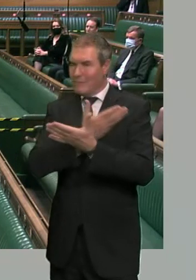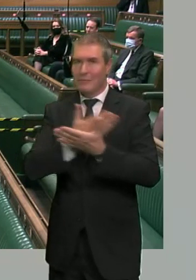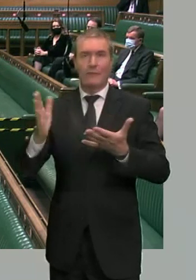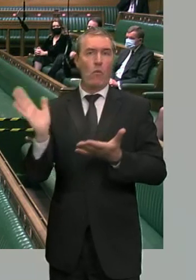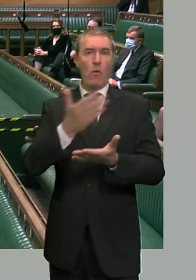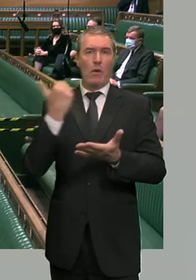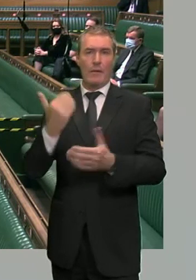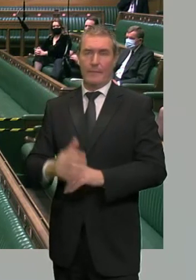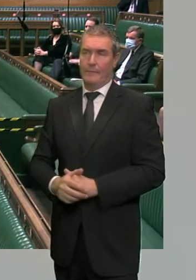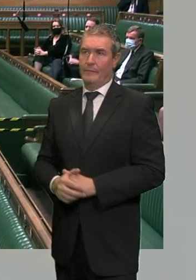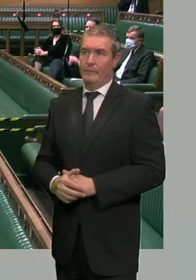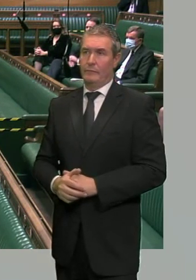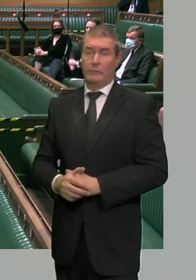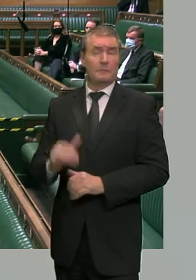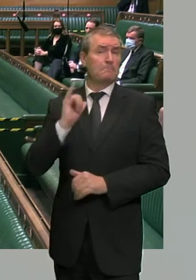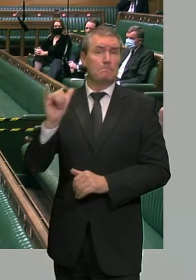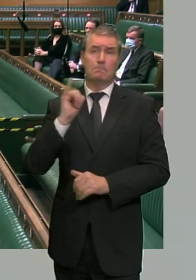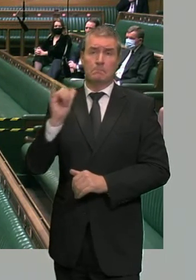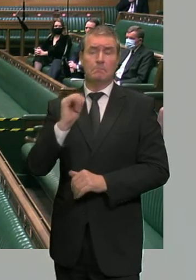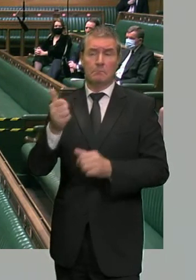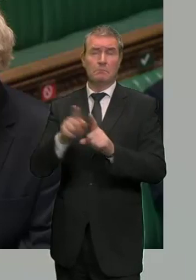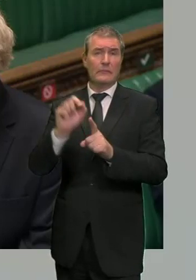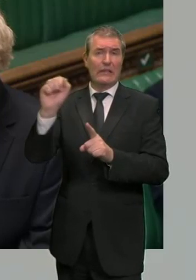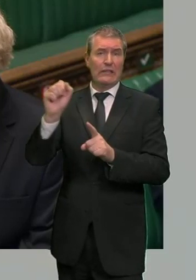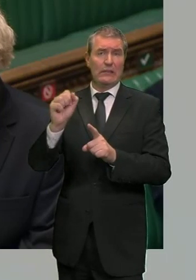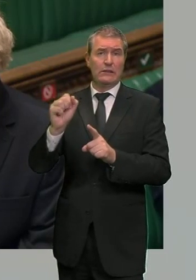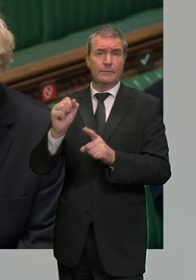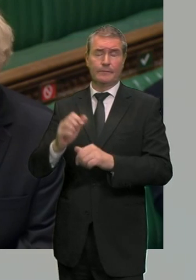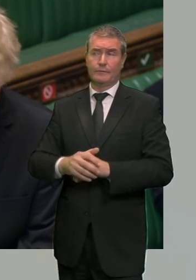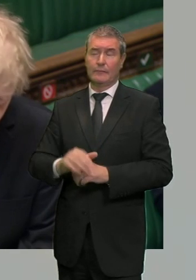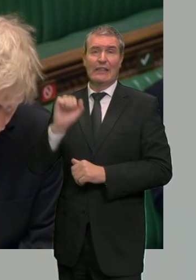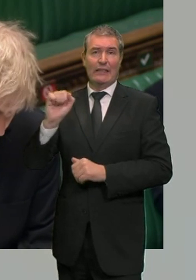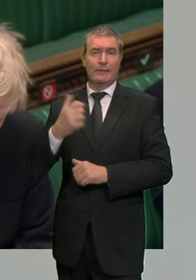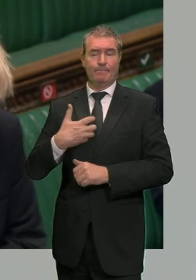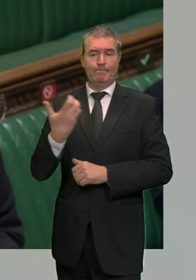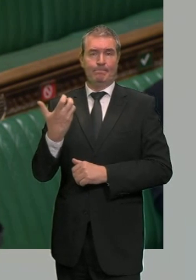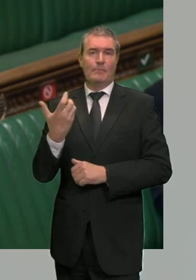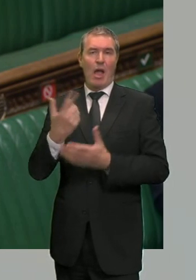I share my honourable Friend’s indignation about litter.